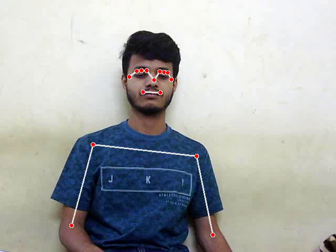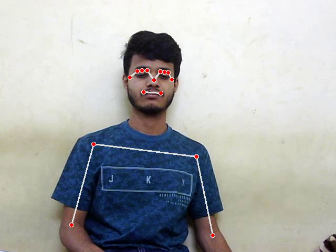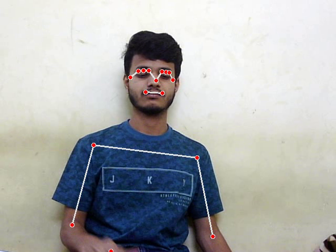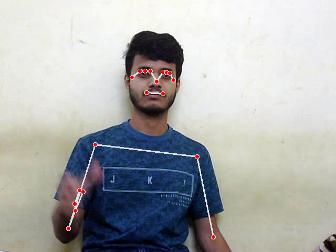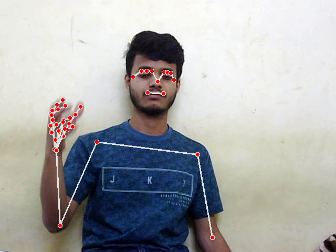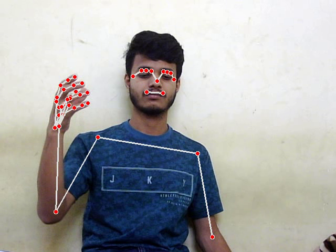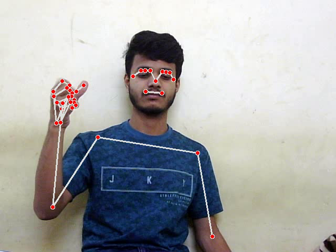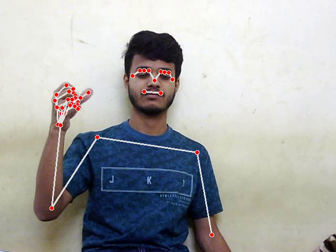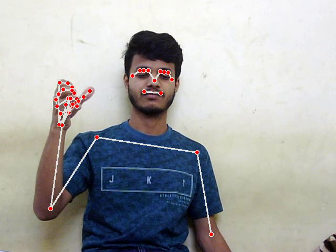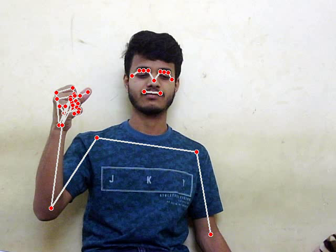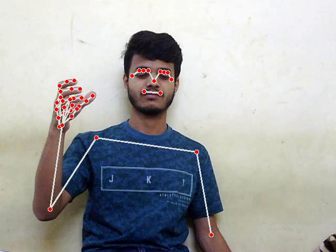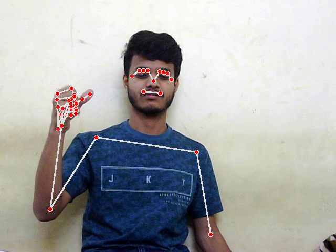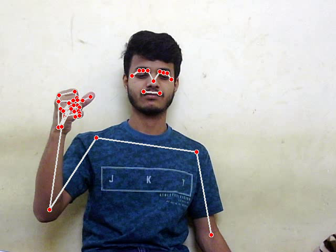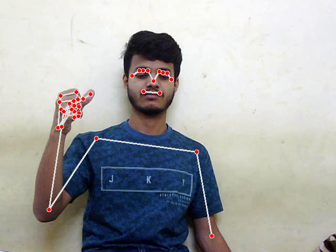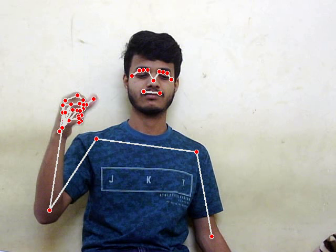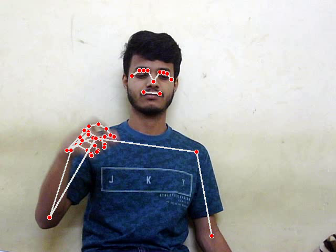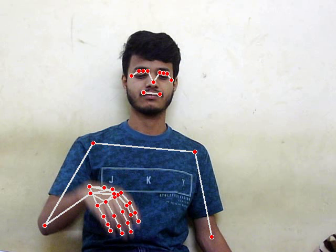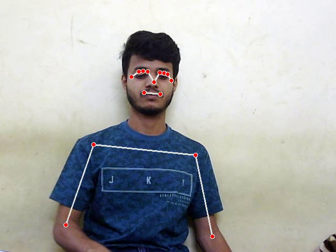milk